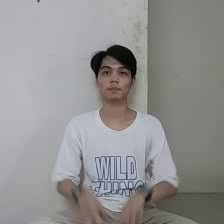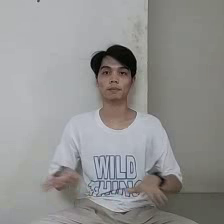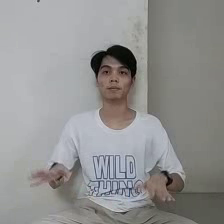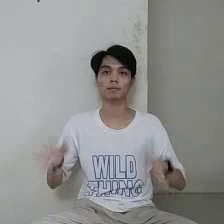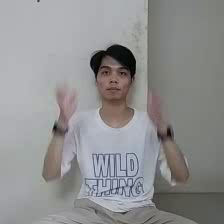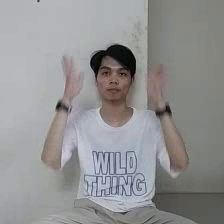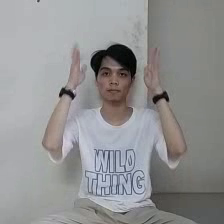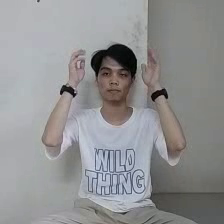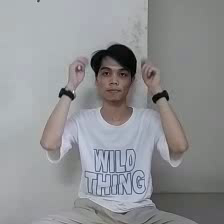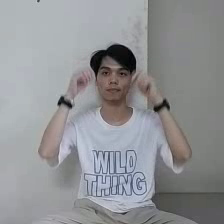Chạy